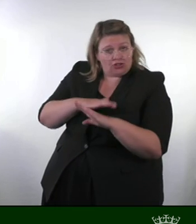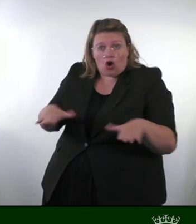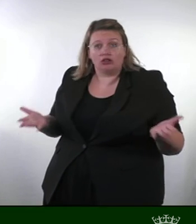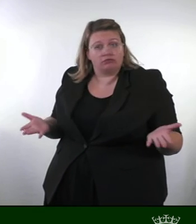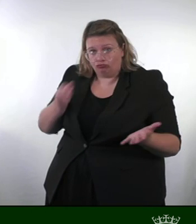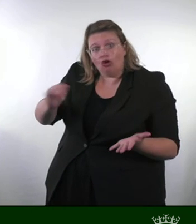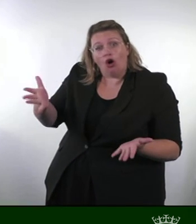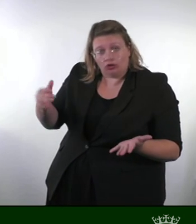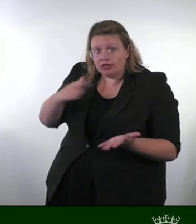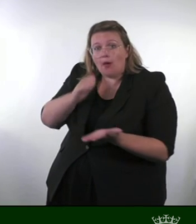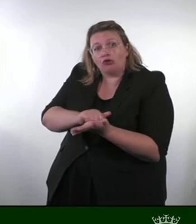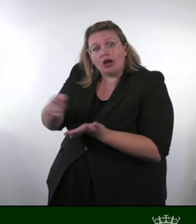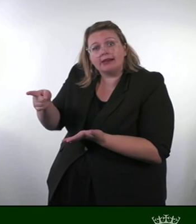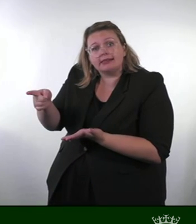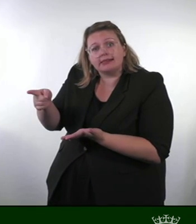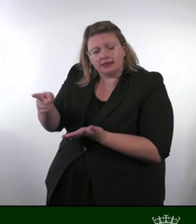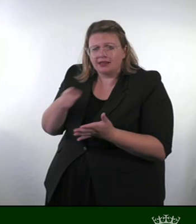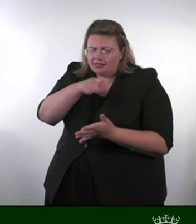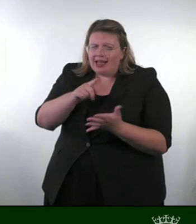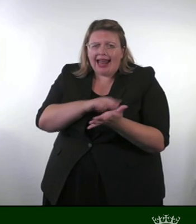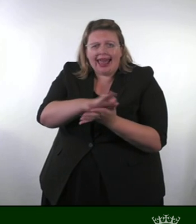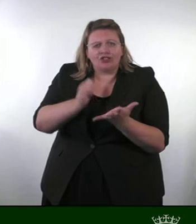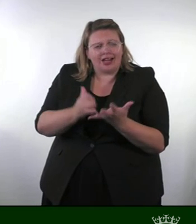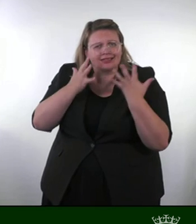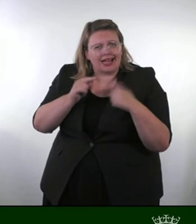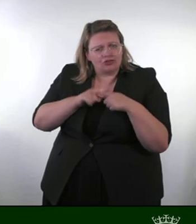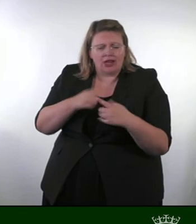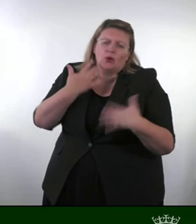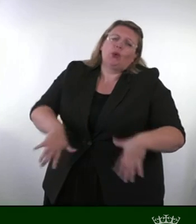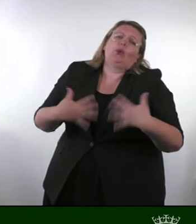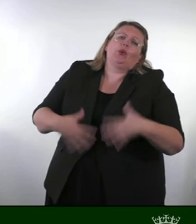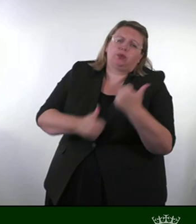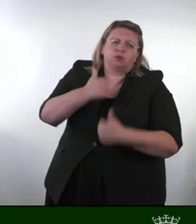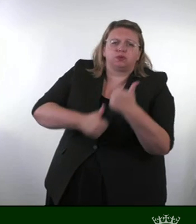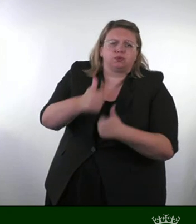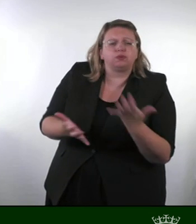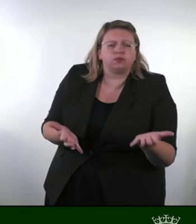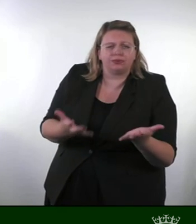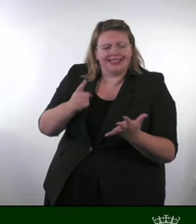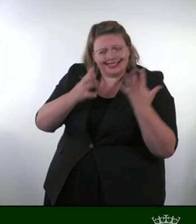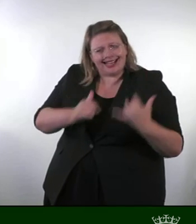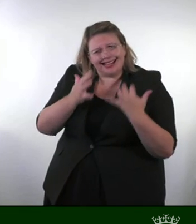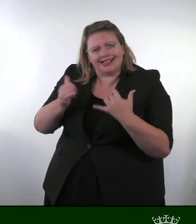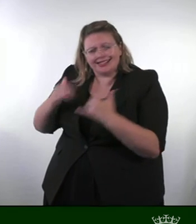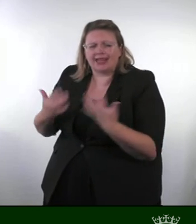It is doing a heroic job and testing hundreds of thousands of people.